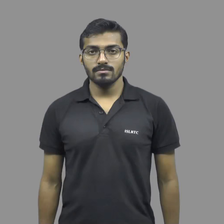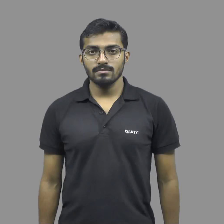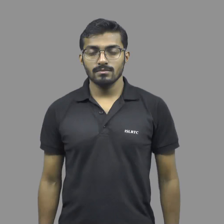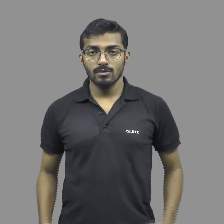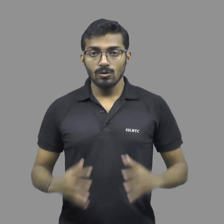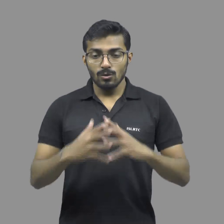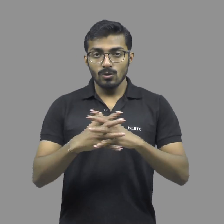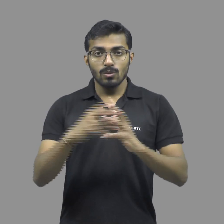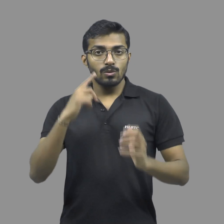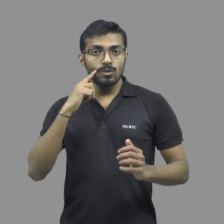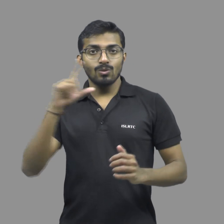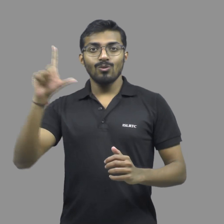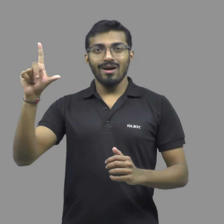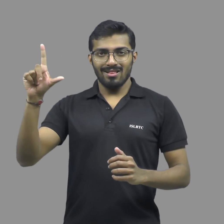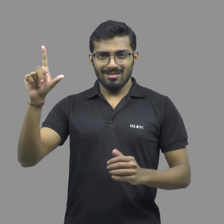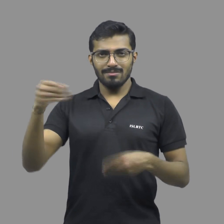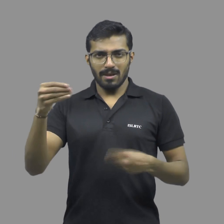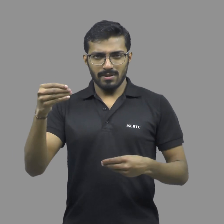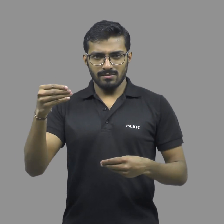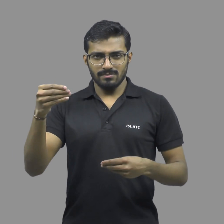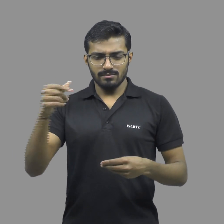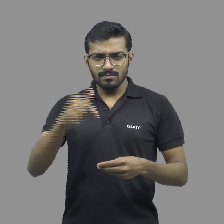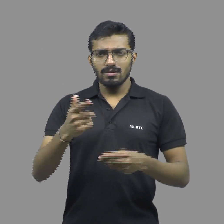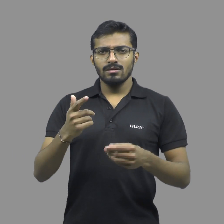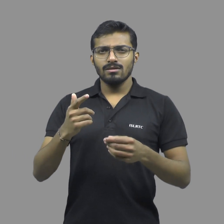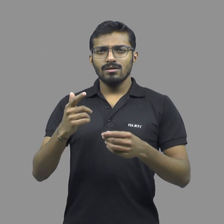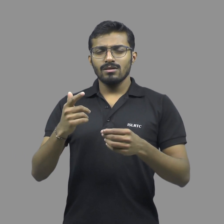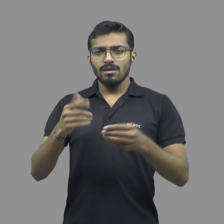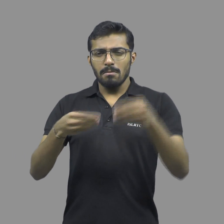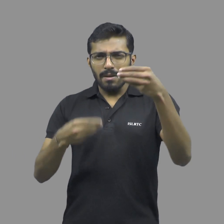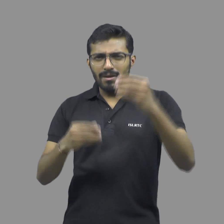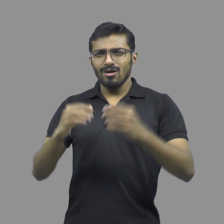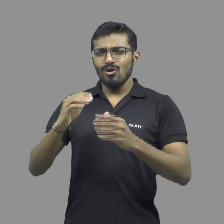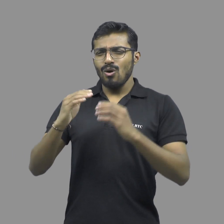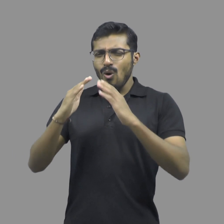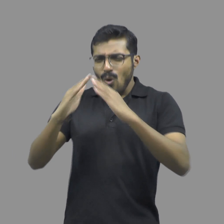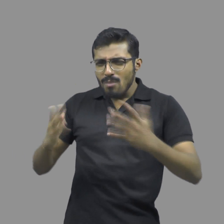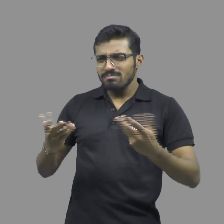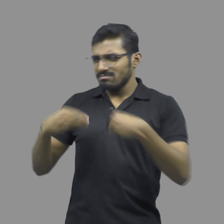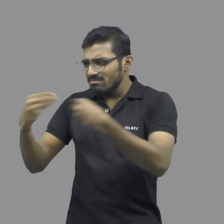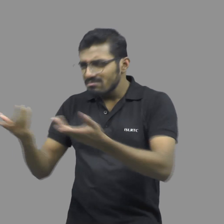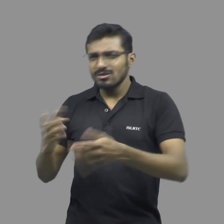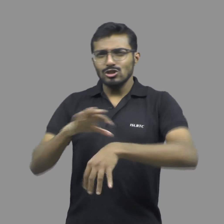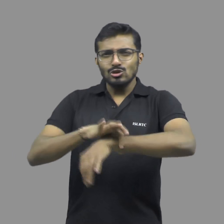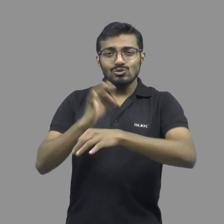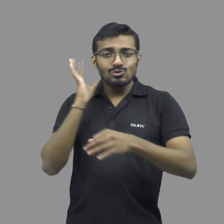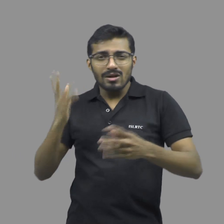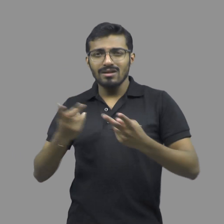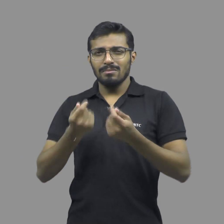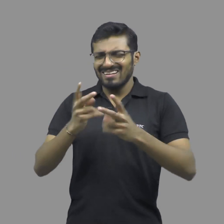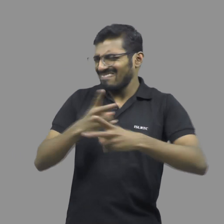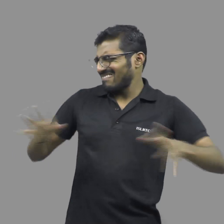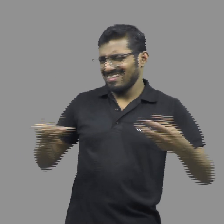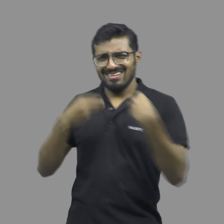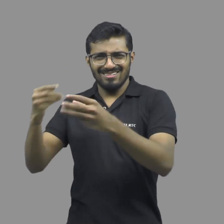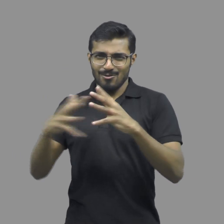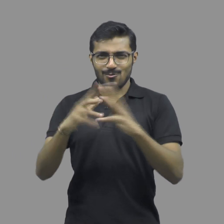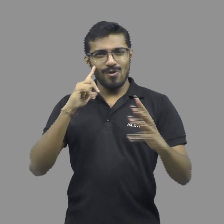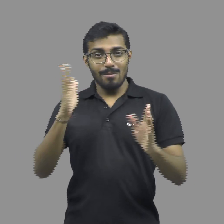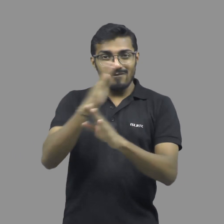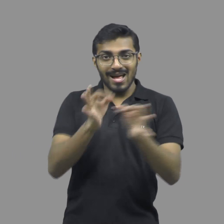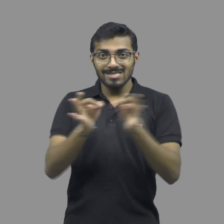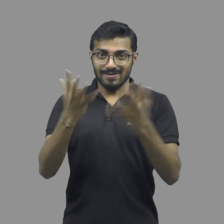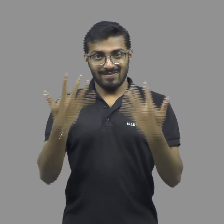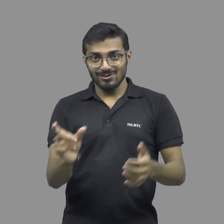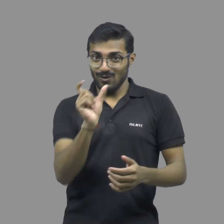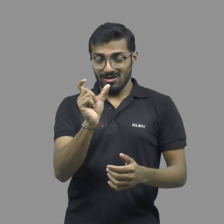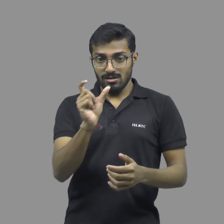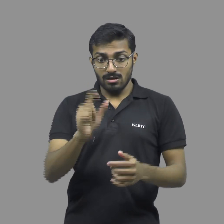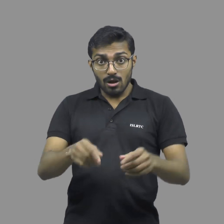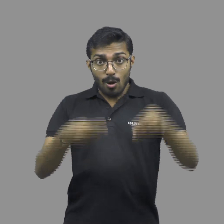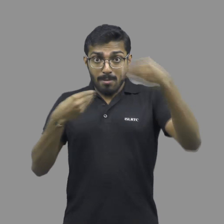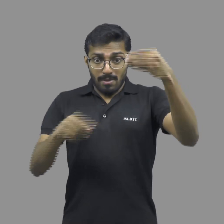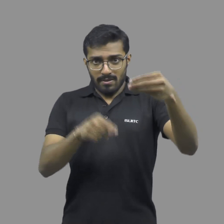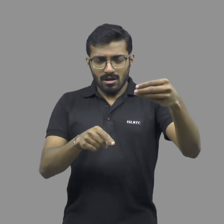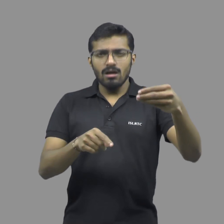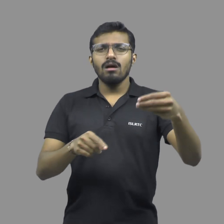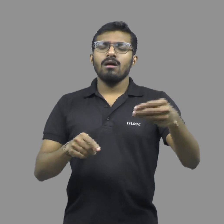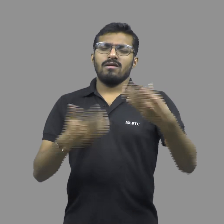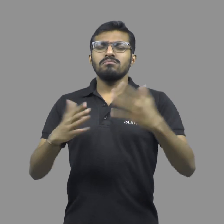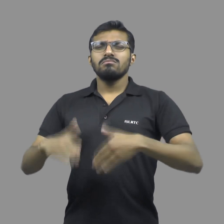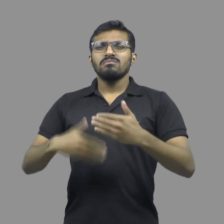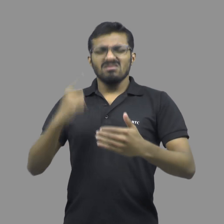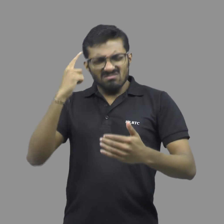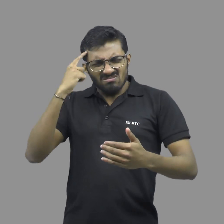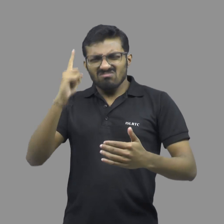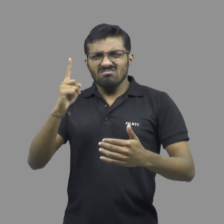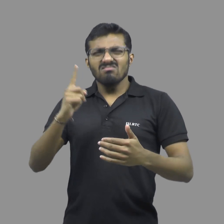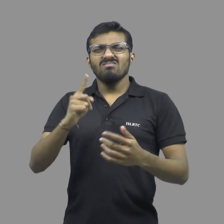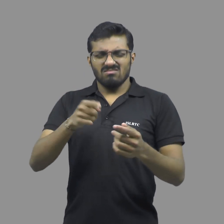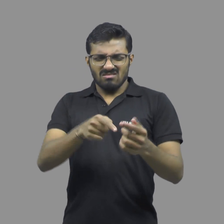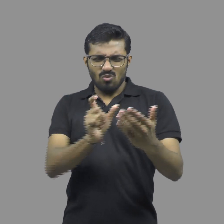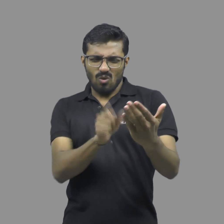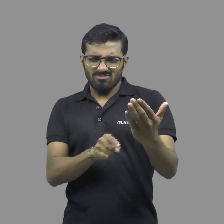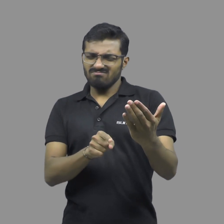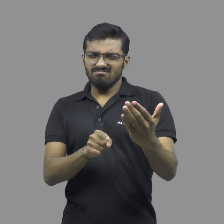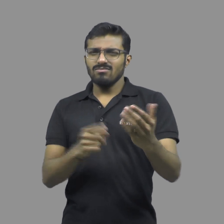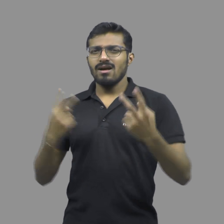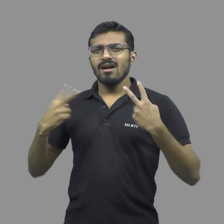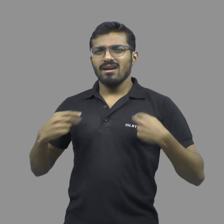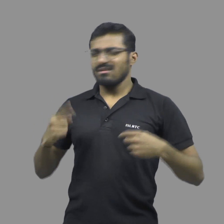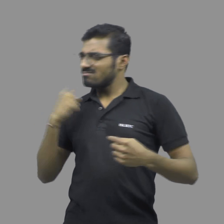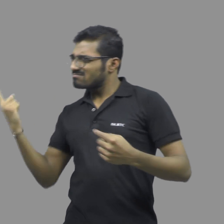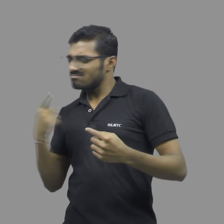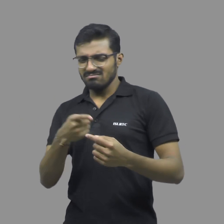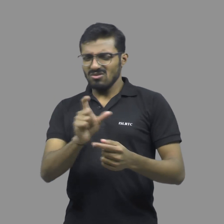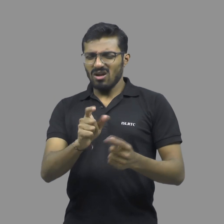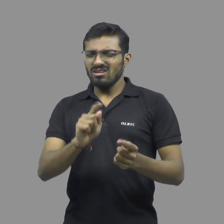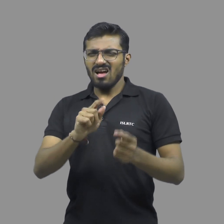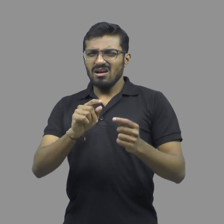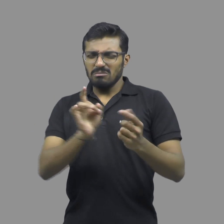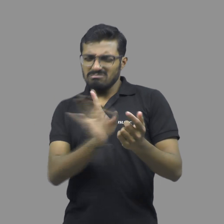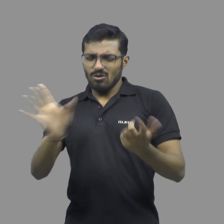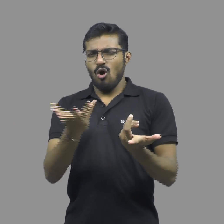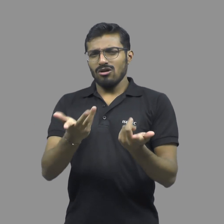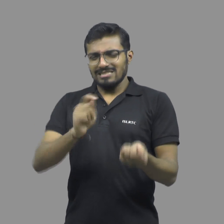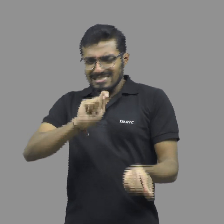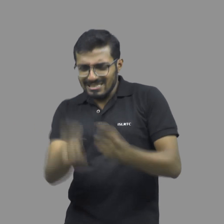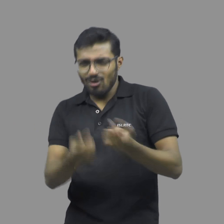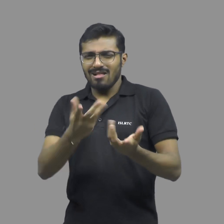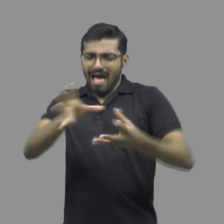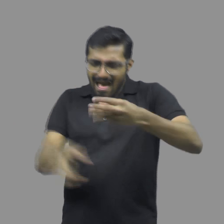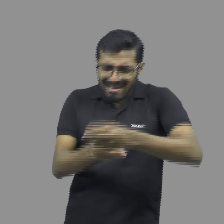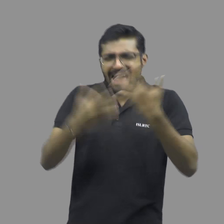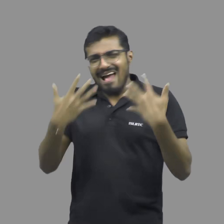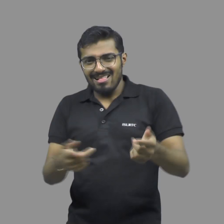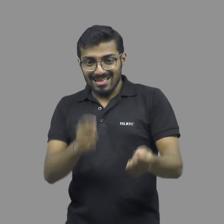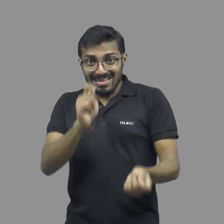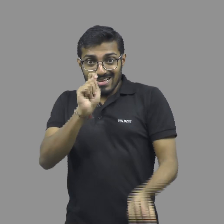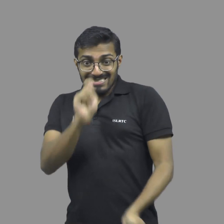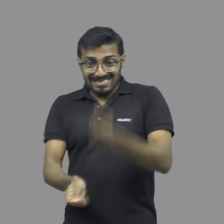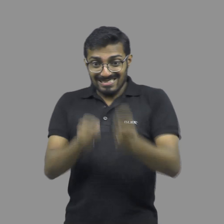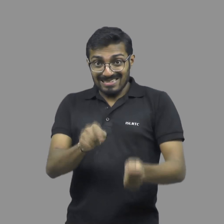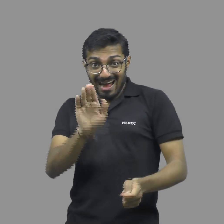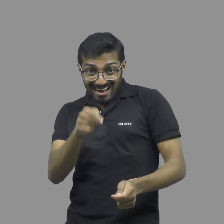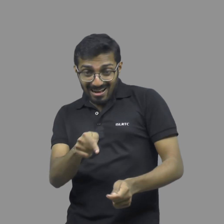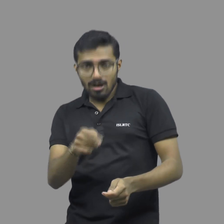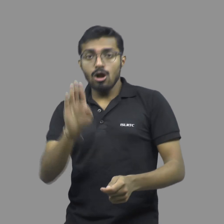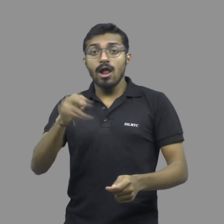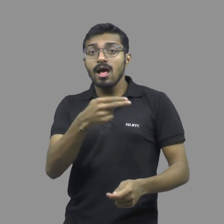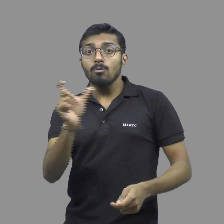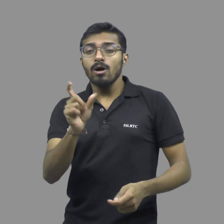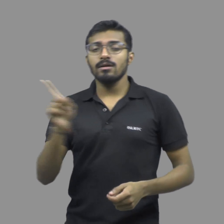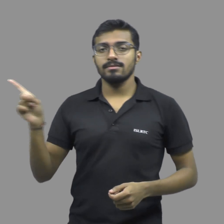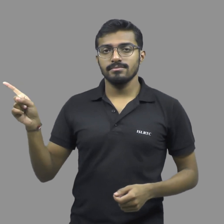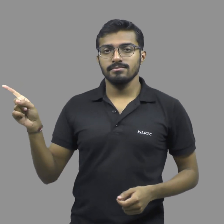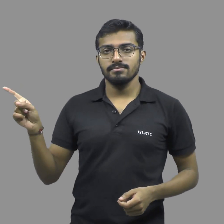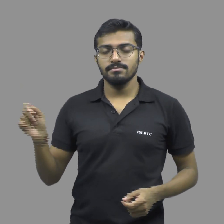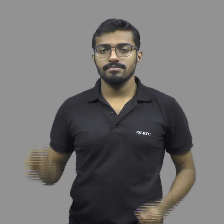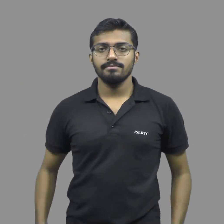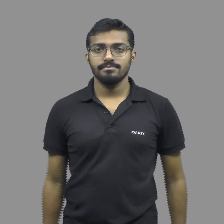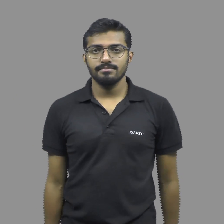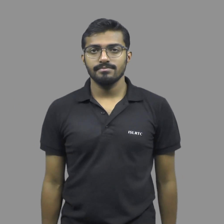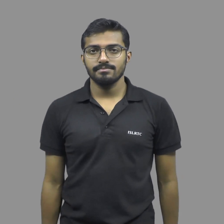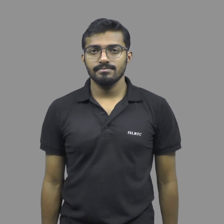Codicil